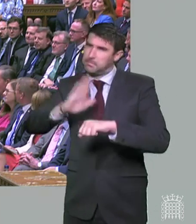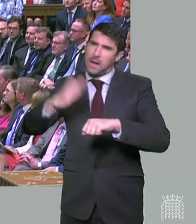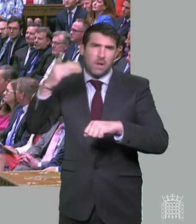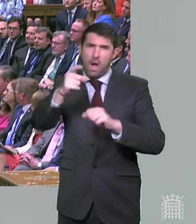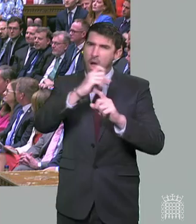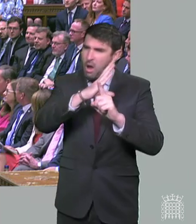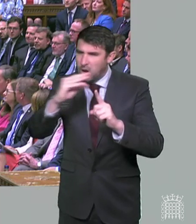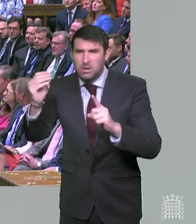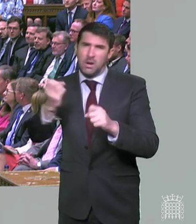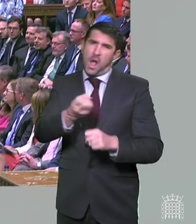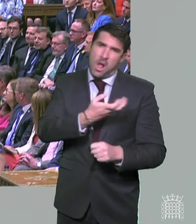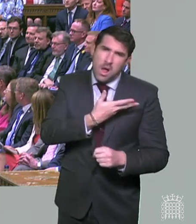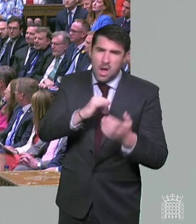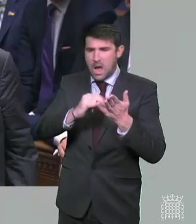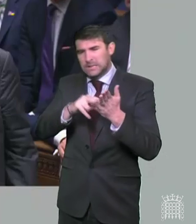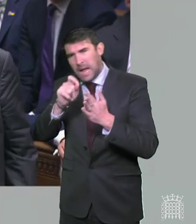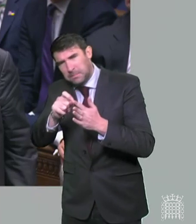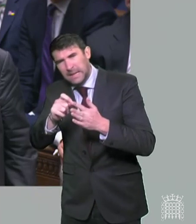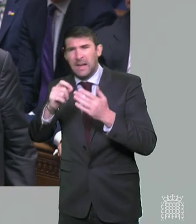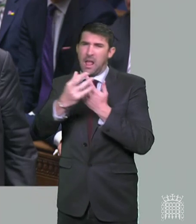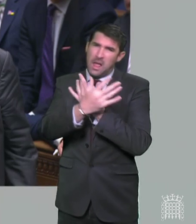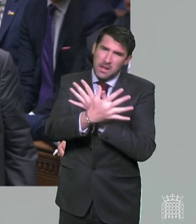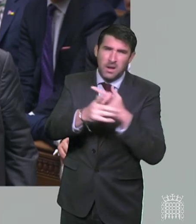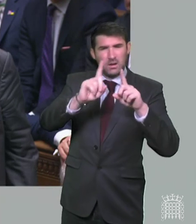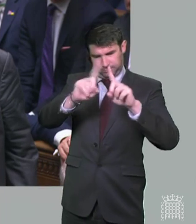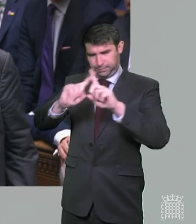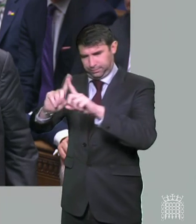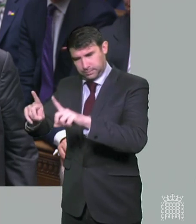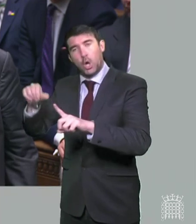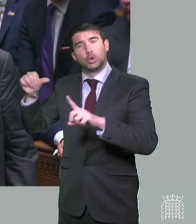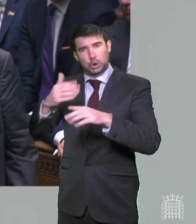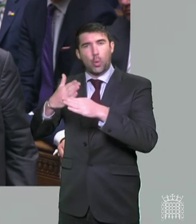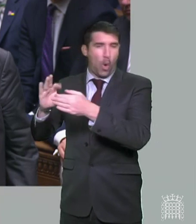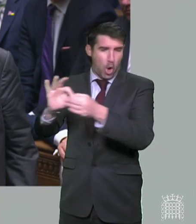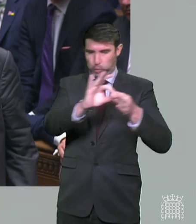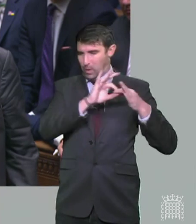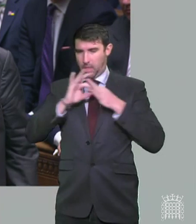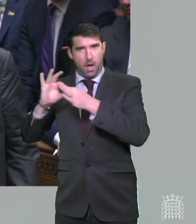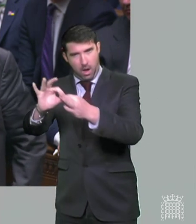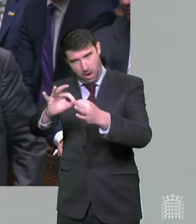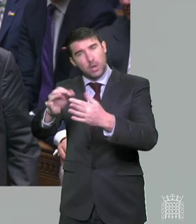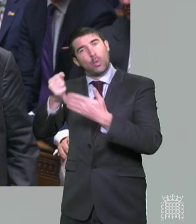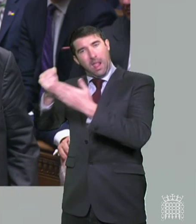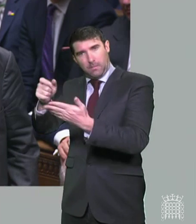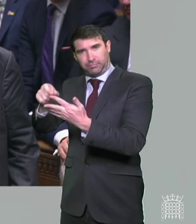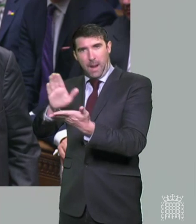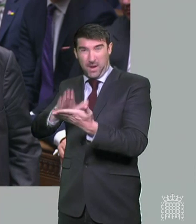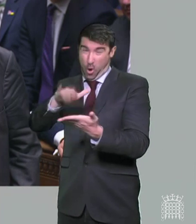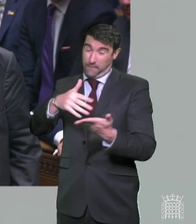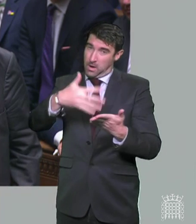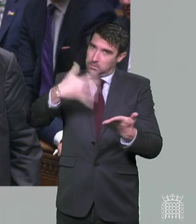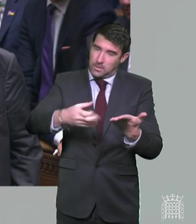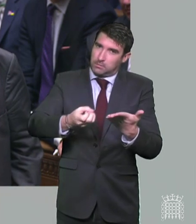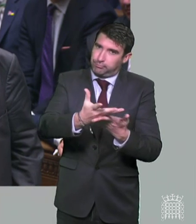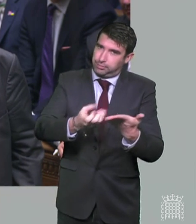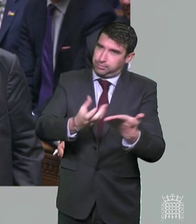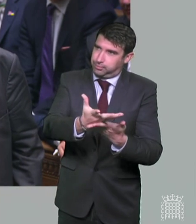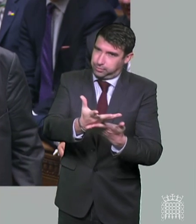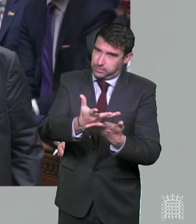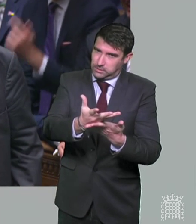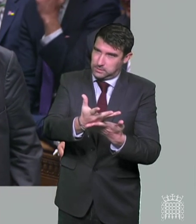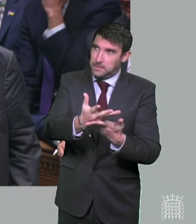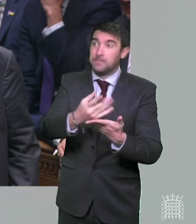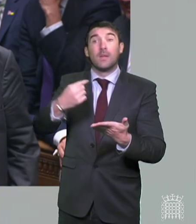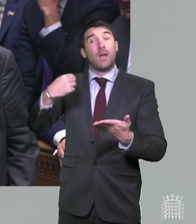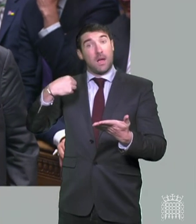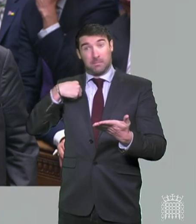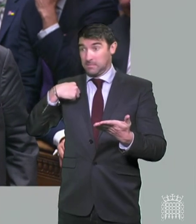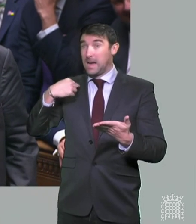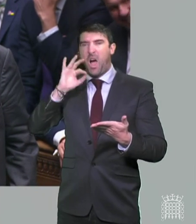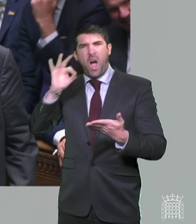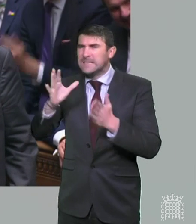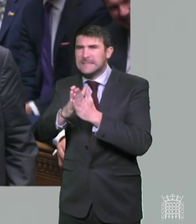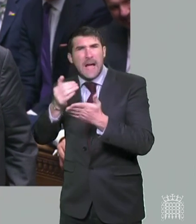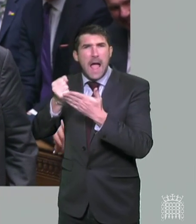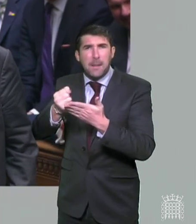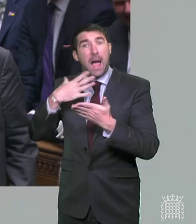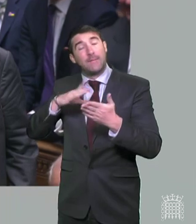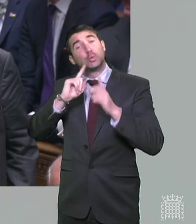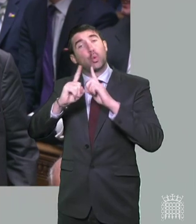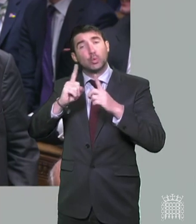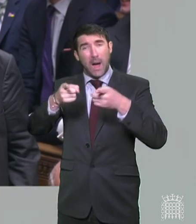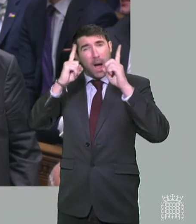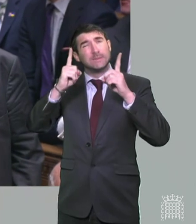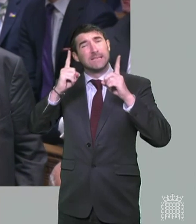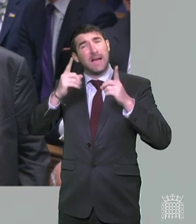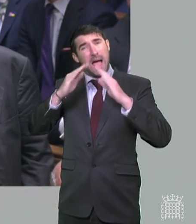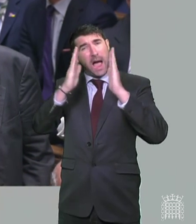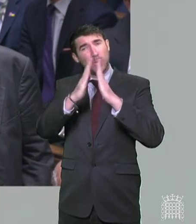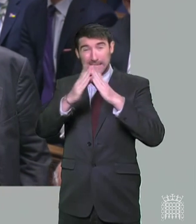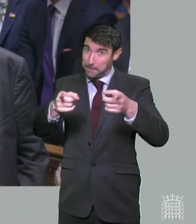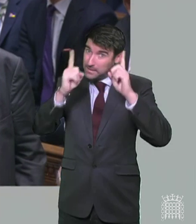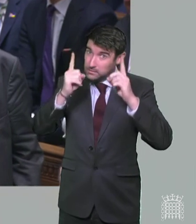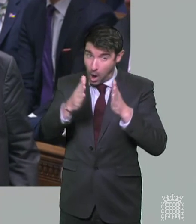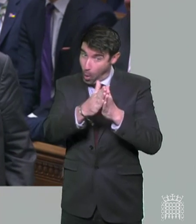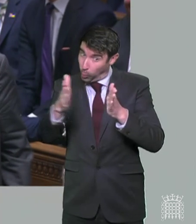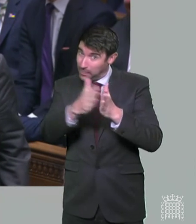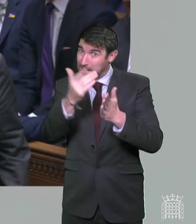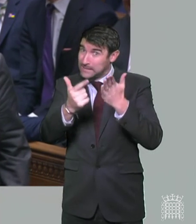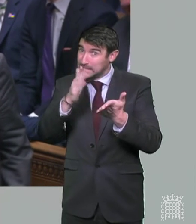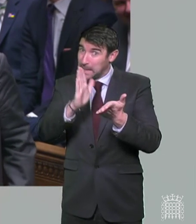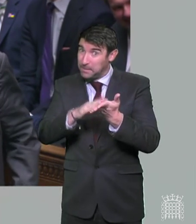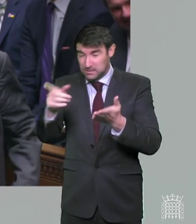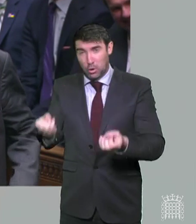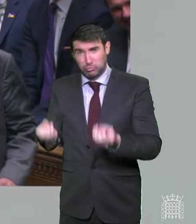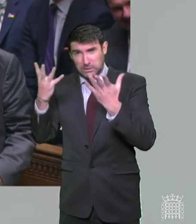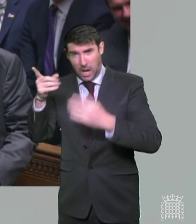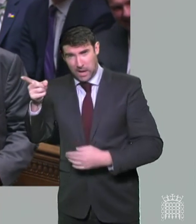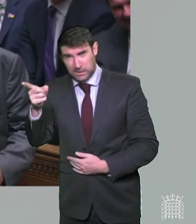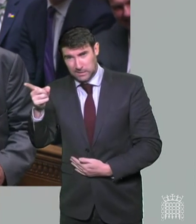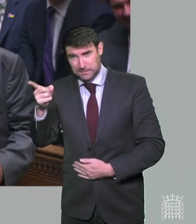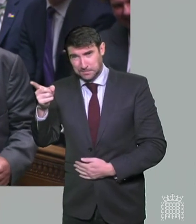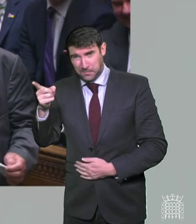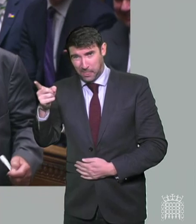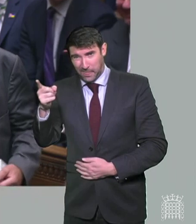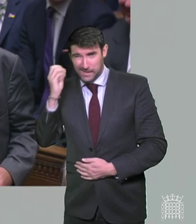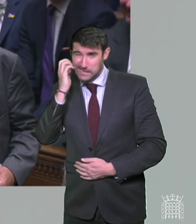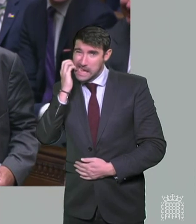When I raised one of them in July with the former Prime Minister, the right honourable Member for Uxbridge and South Ruislip, he said that I could talk to the Housing Minister, but the Housing Minister retired within 17 minutes of hearing that.